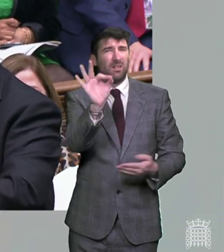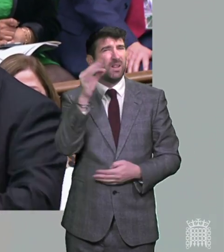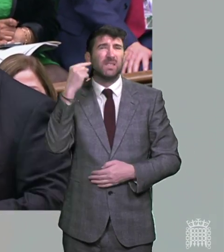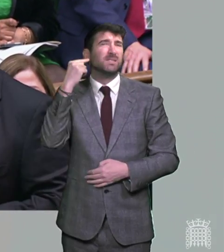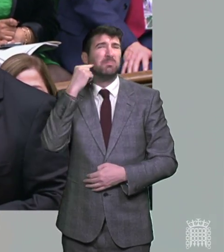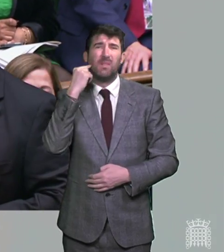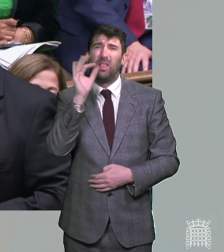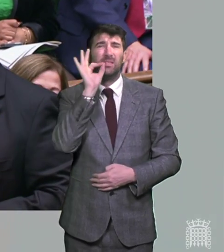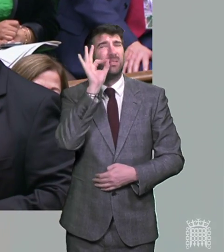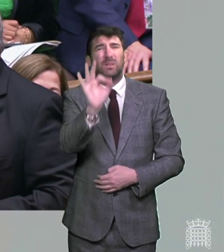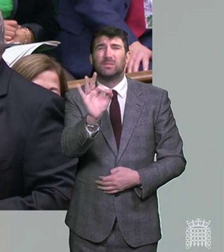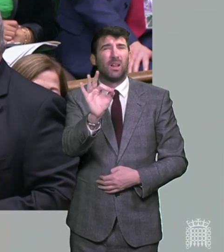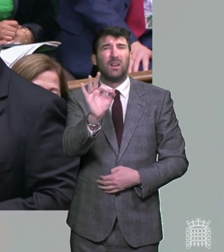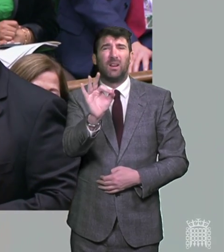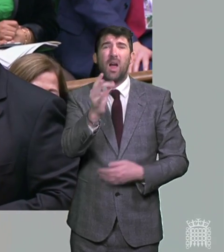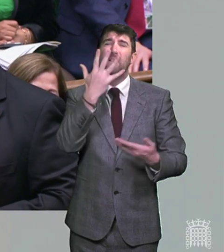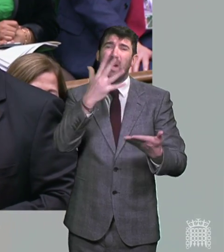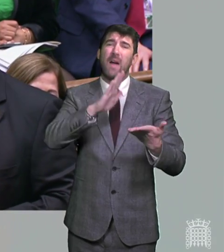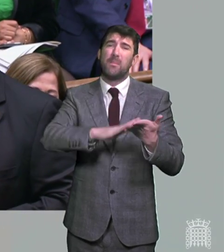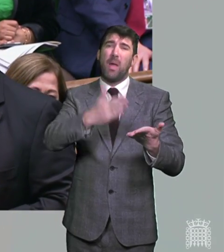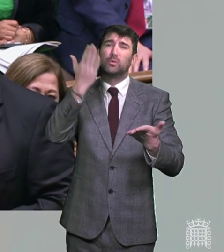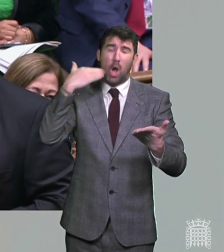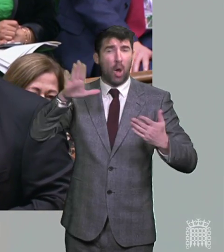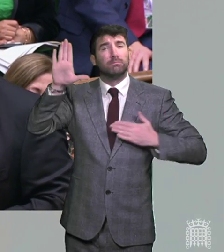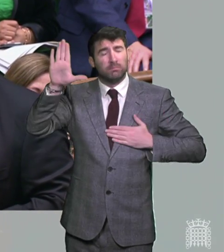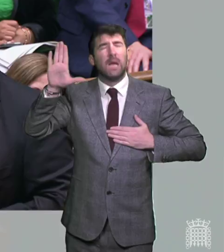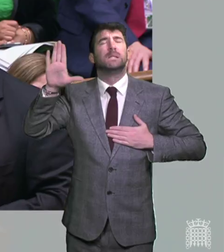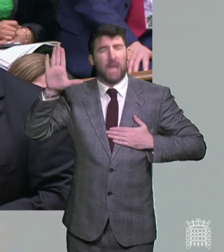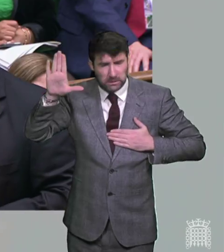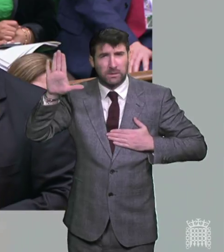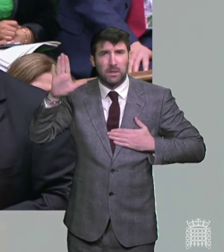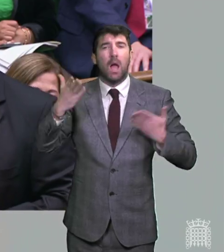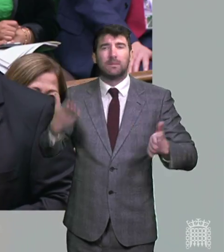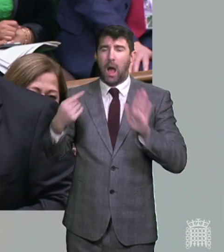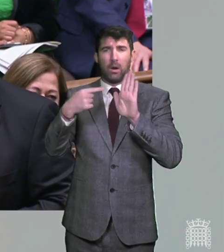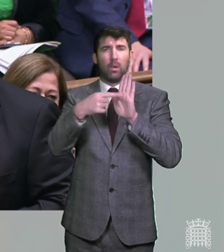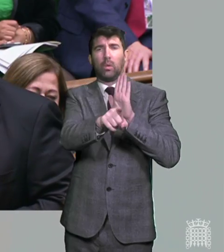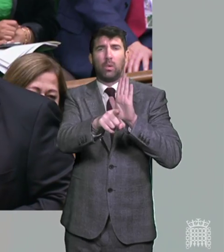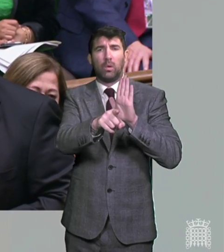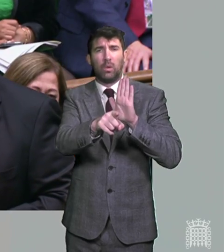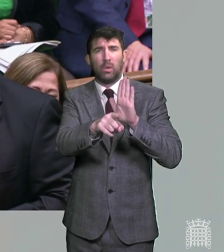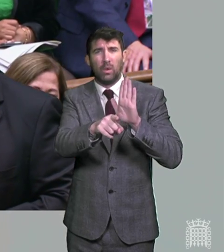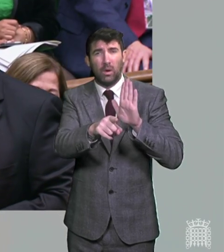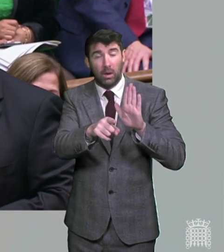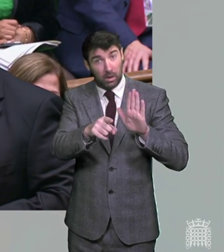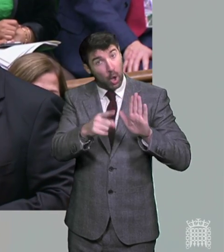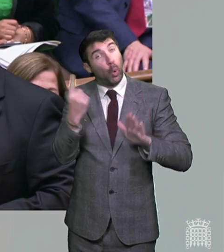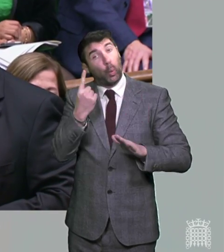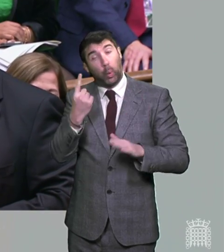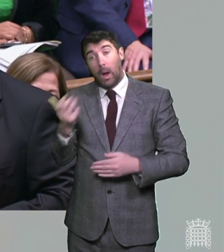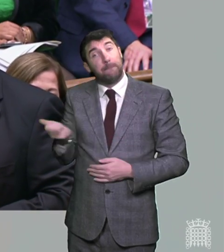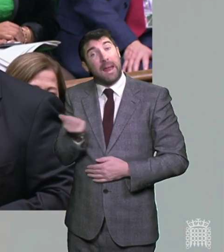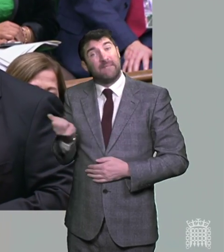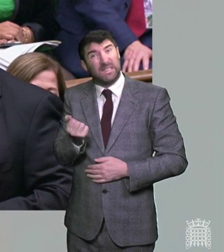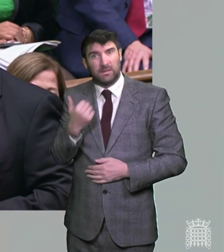For the second week running, he still will not give a straight answer to the most vulnerable who require support.